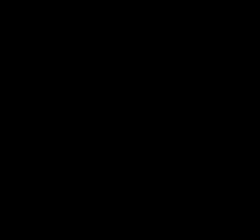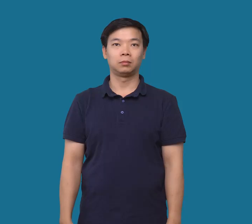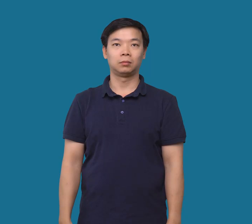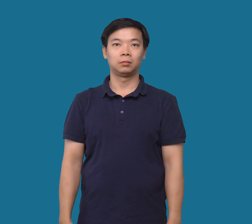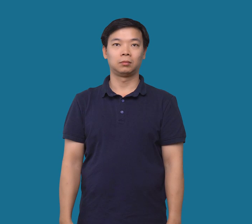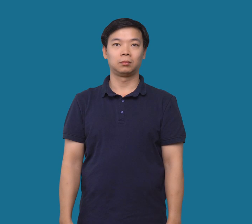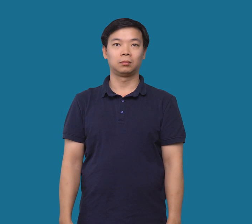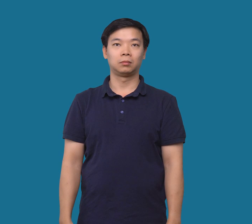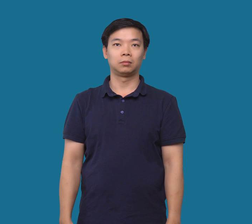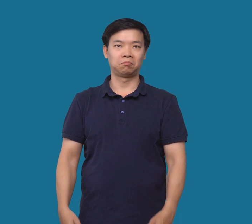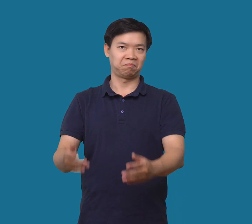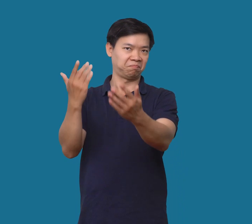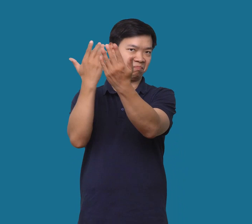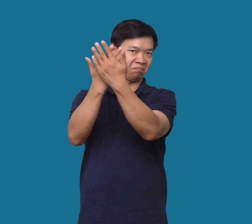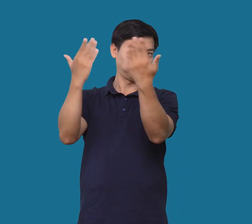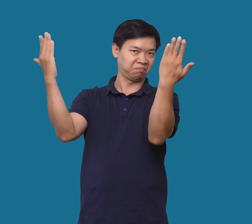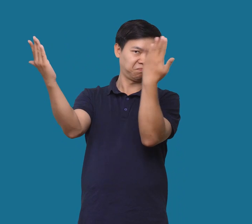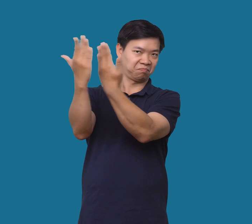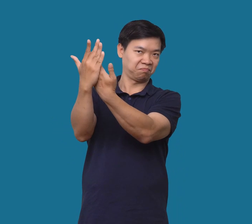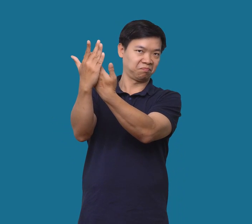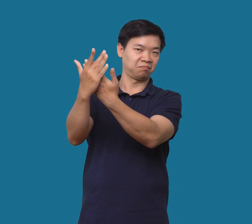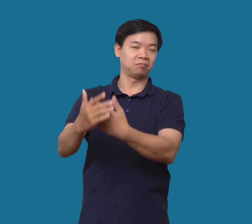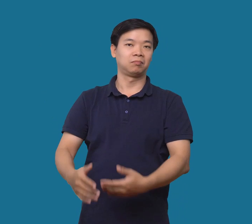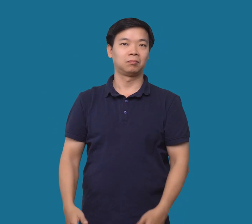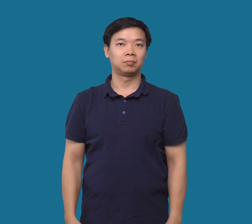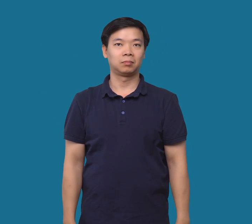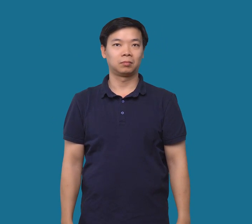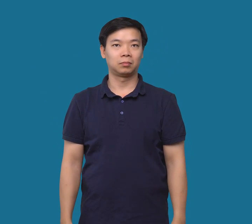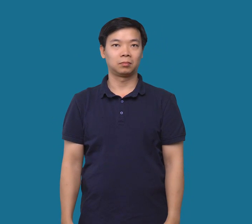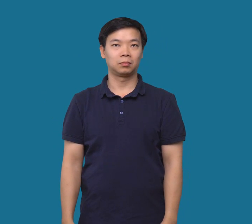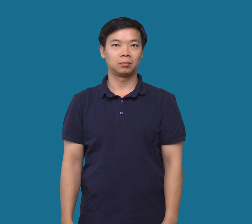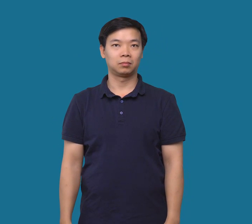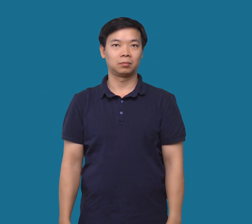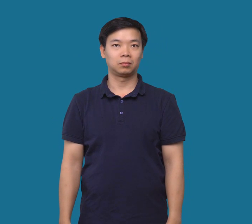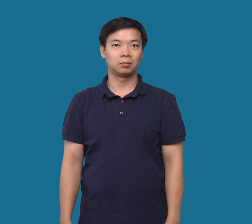trả thù